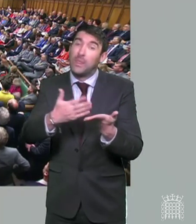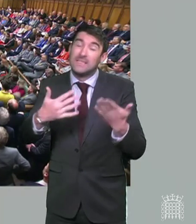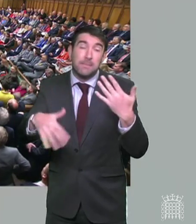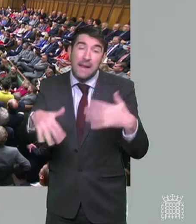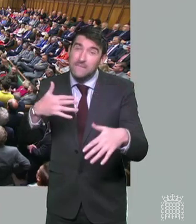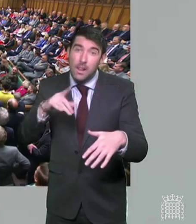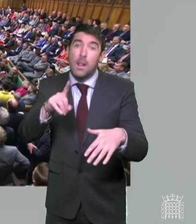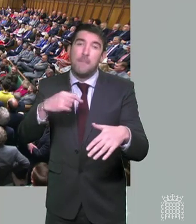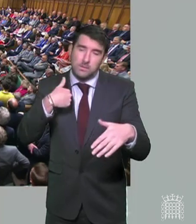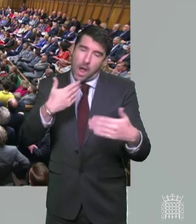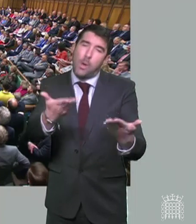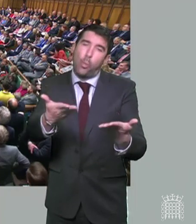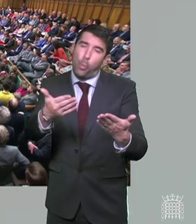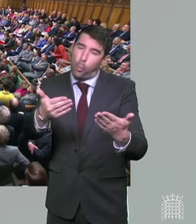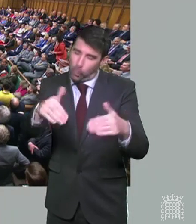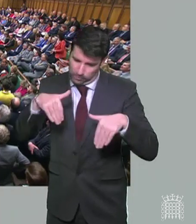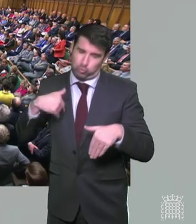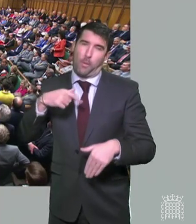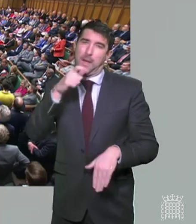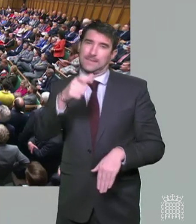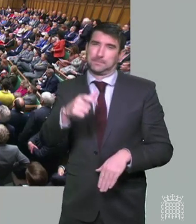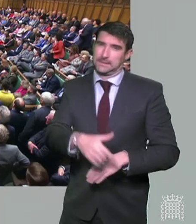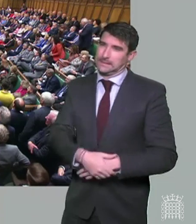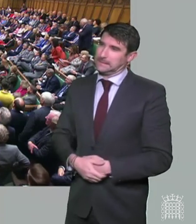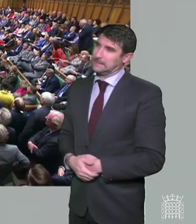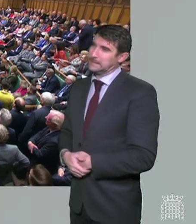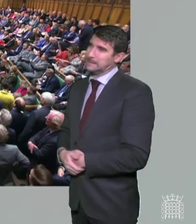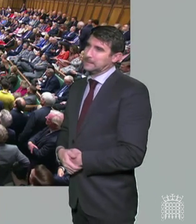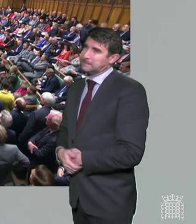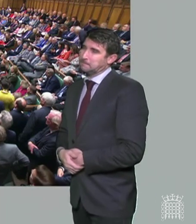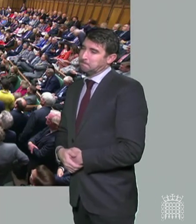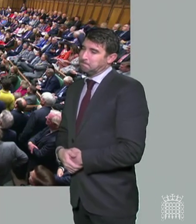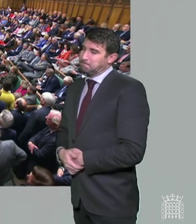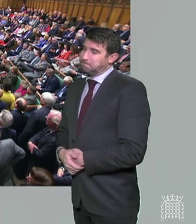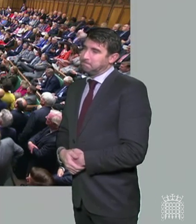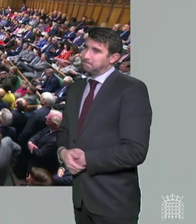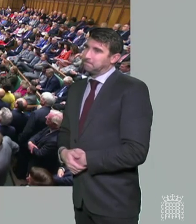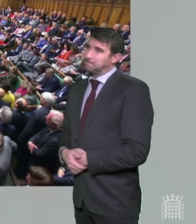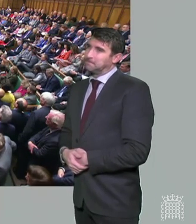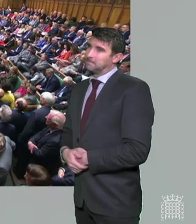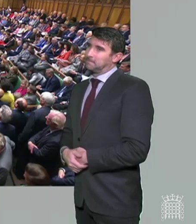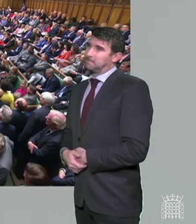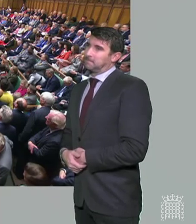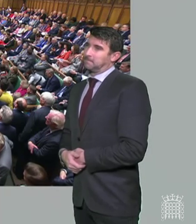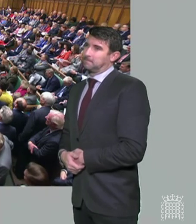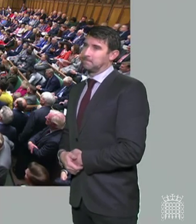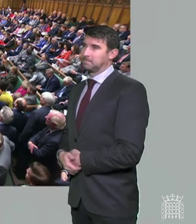Sometimes the truth hurts, but I am happy to withdraw it.